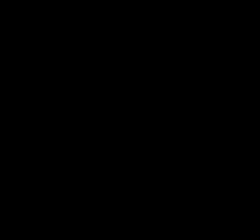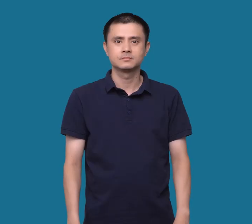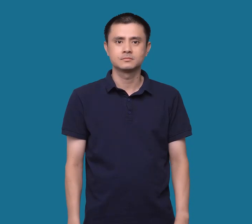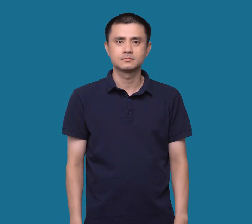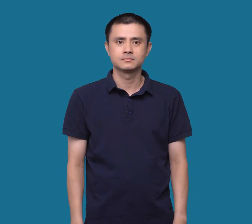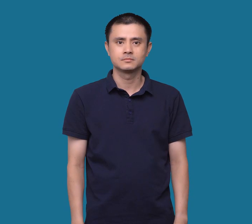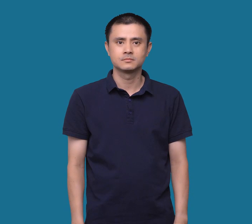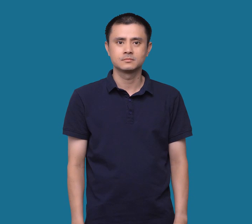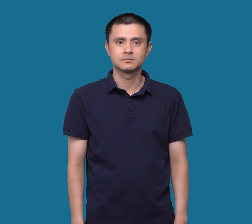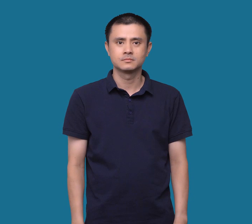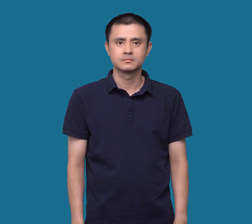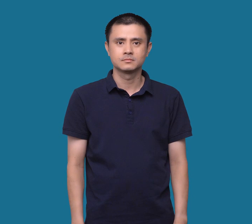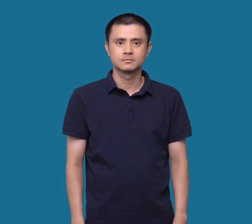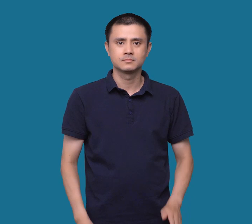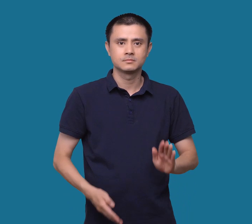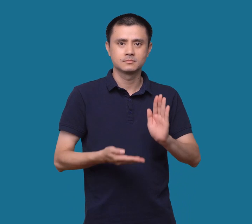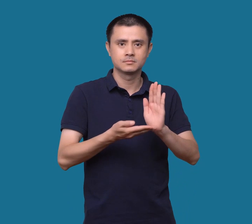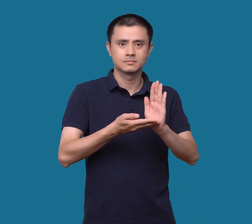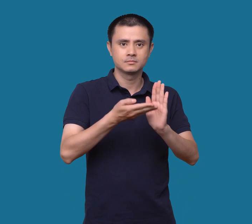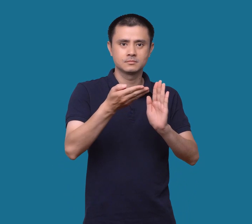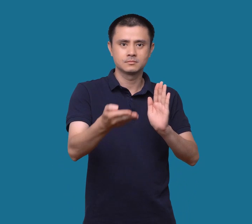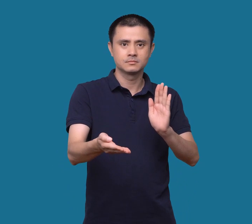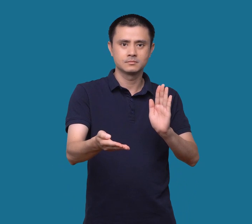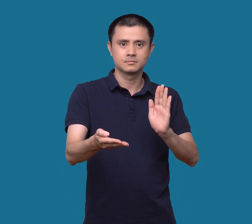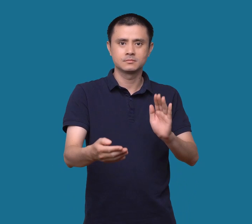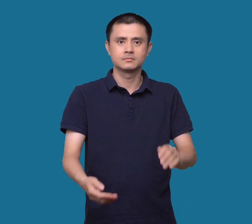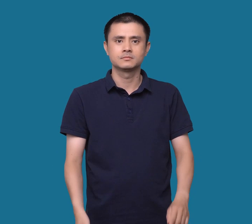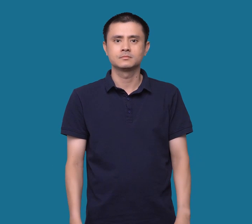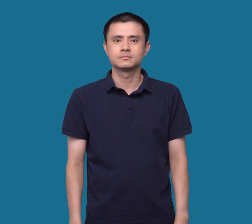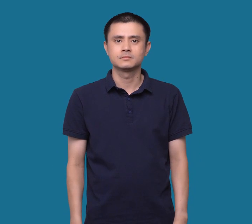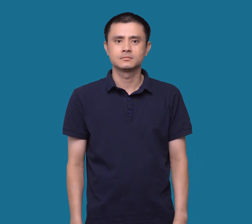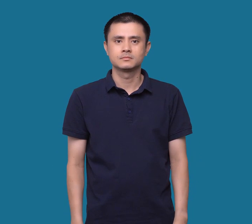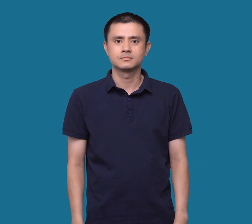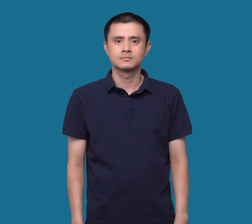ưu tiên